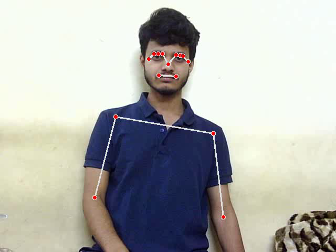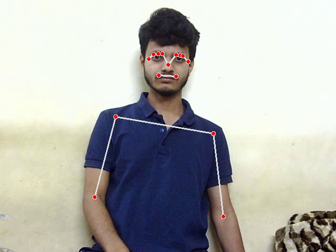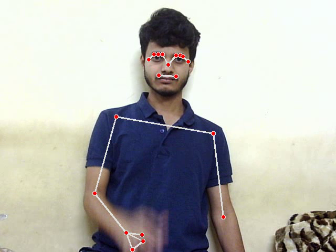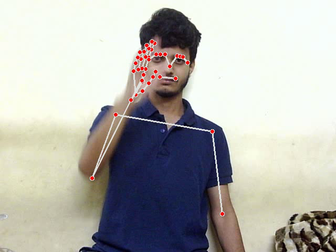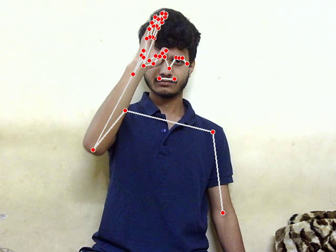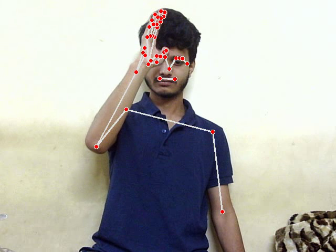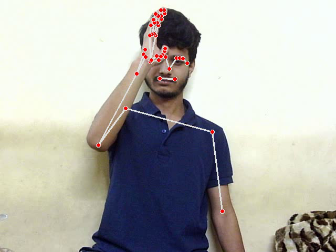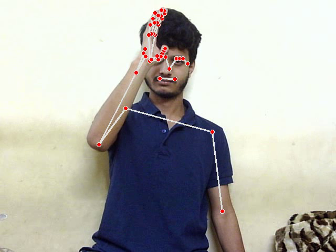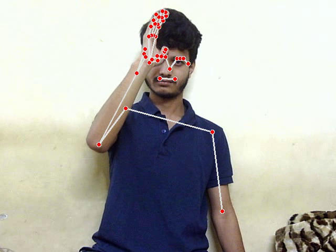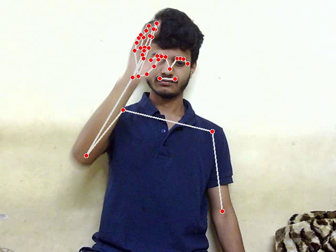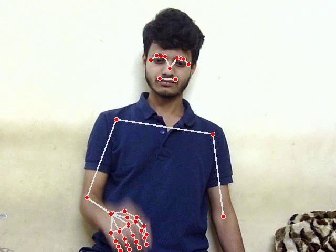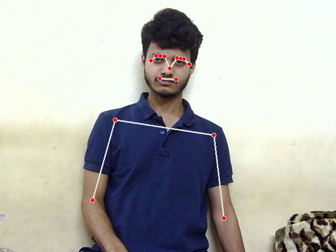father